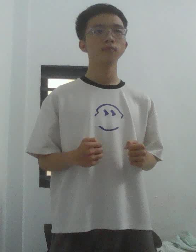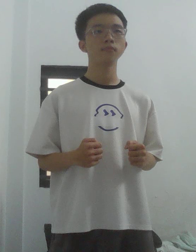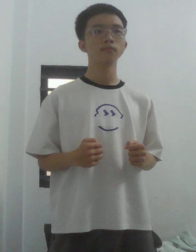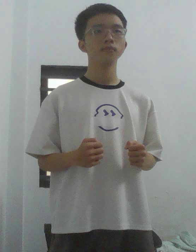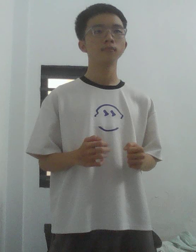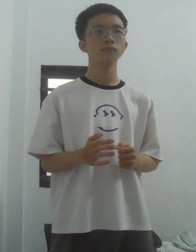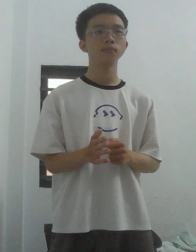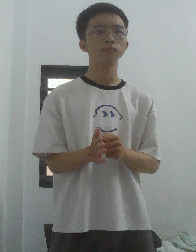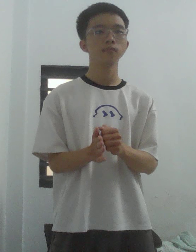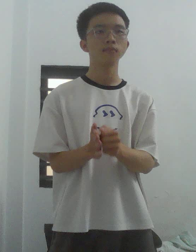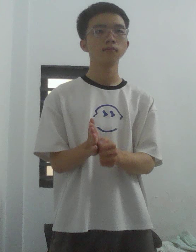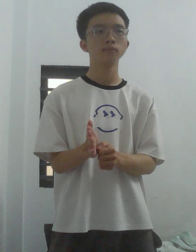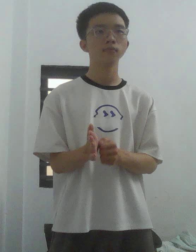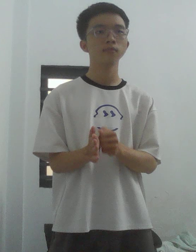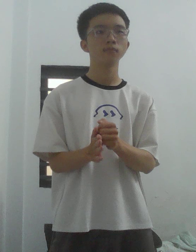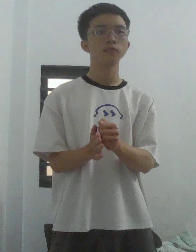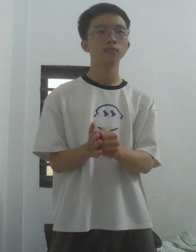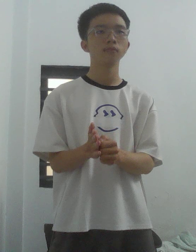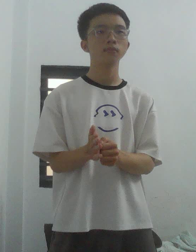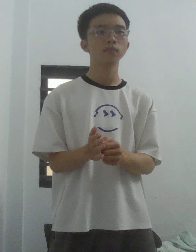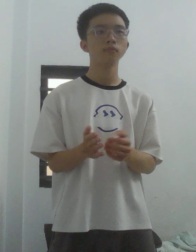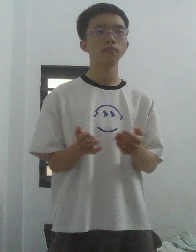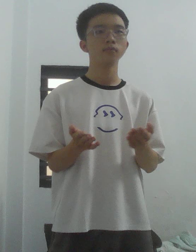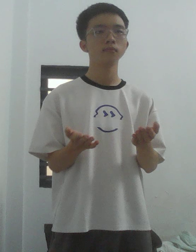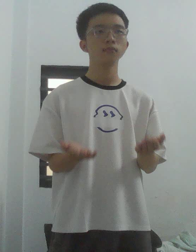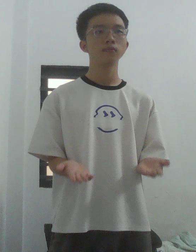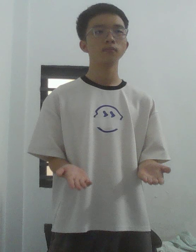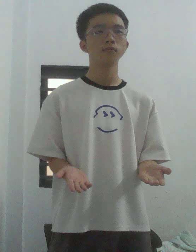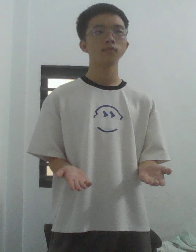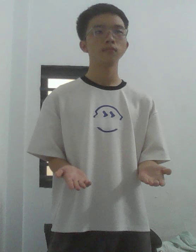thang nay